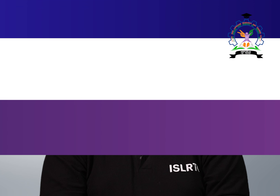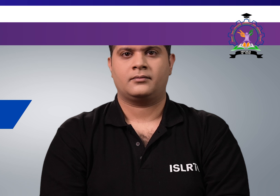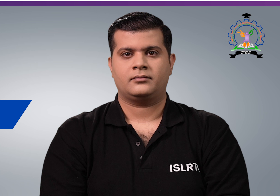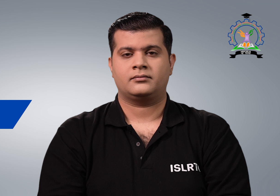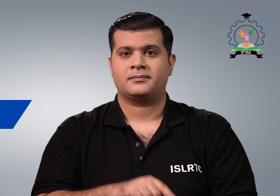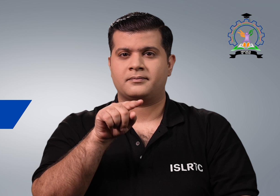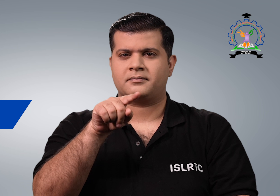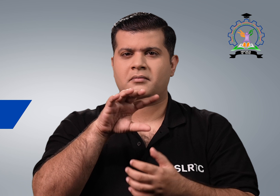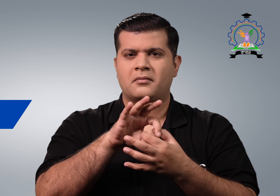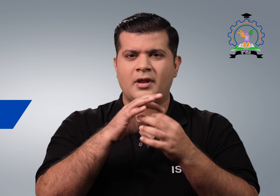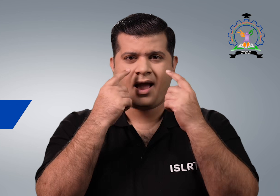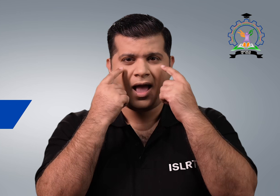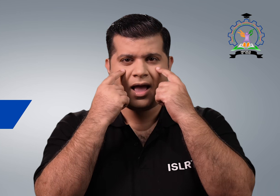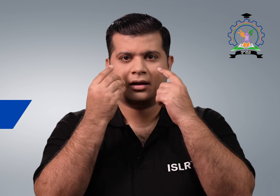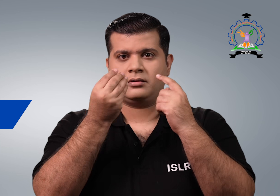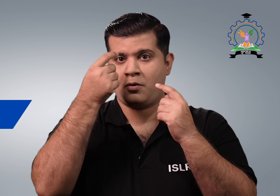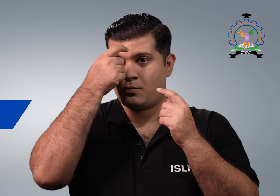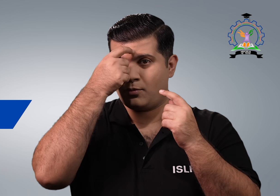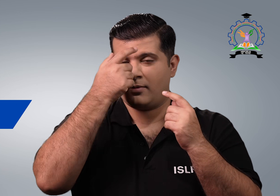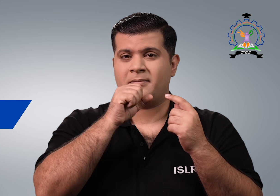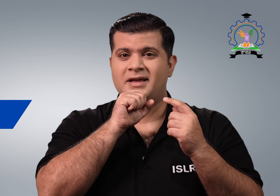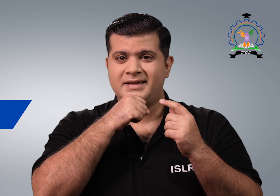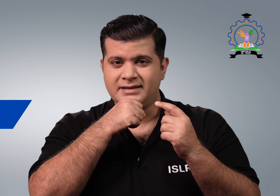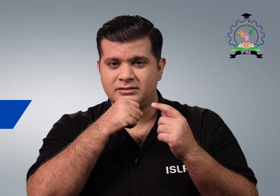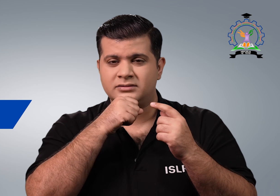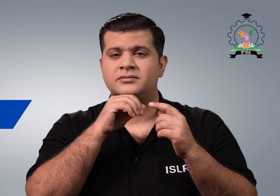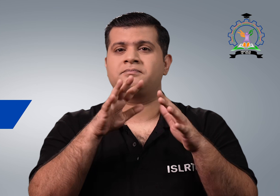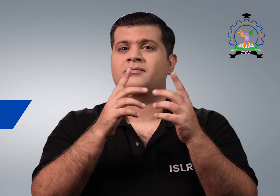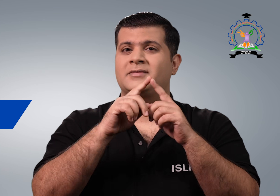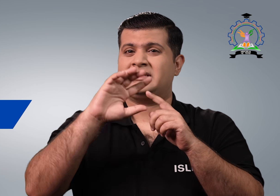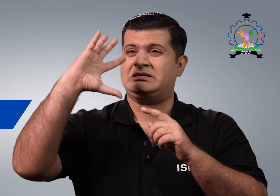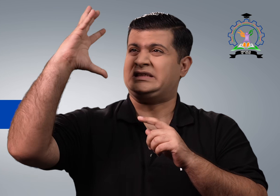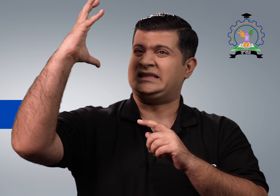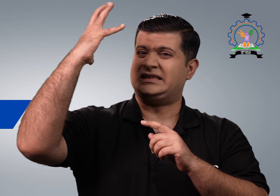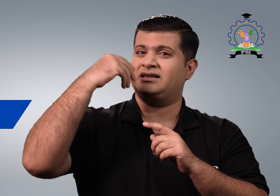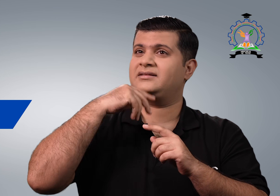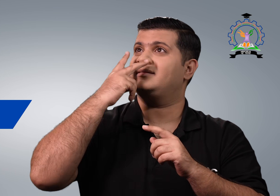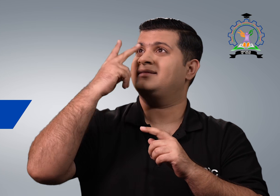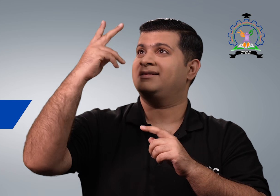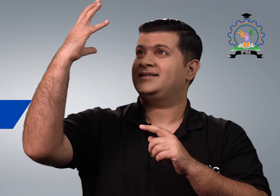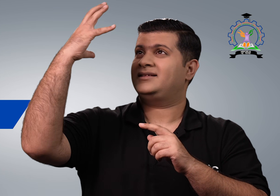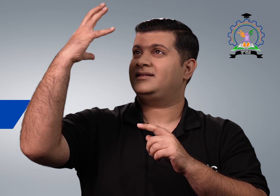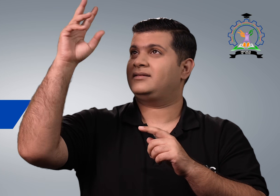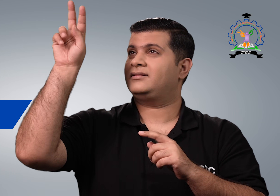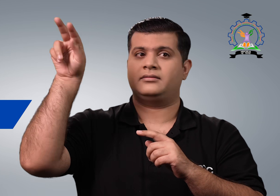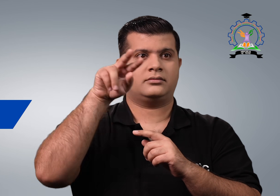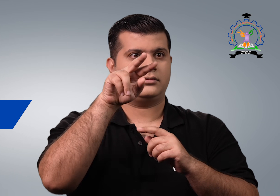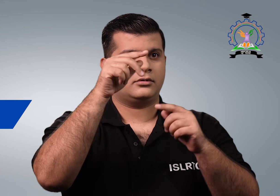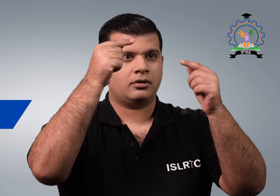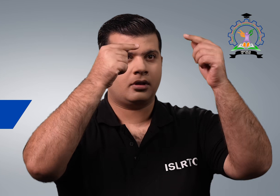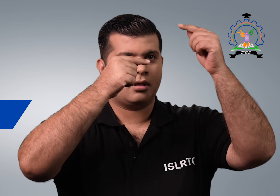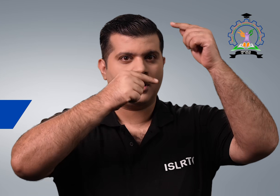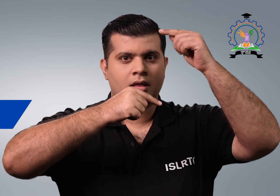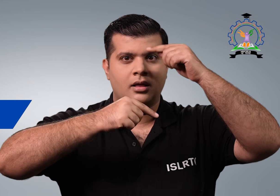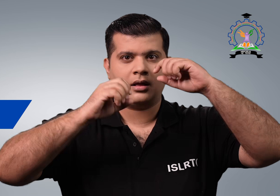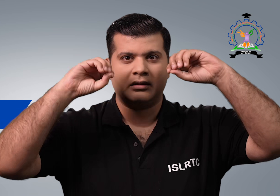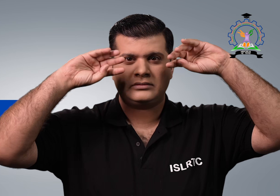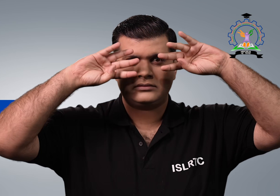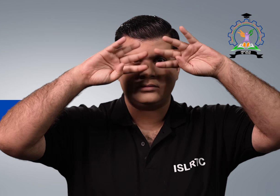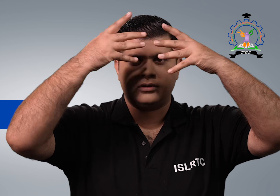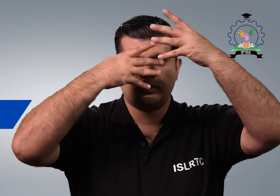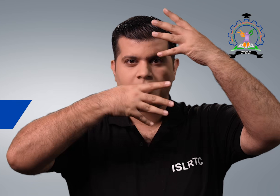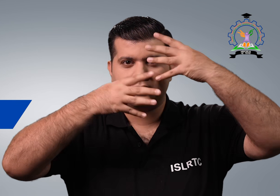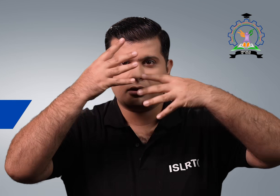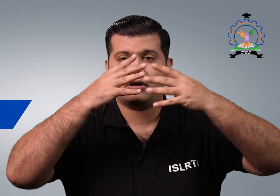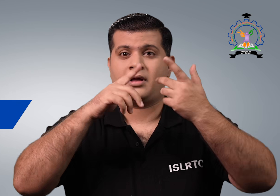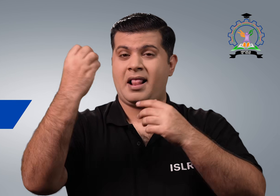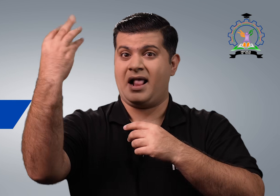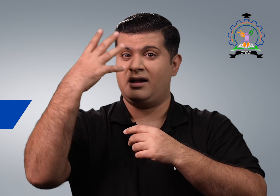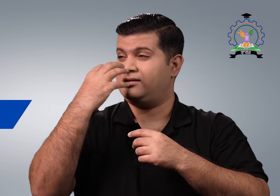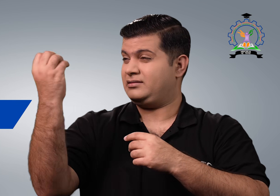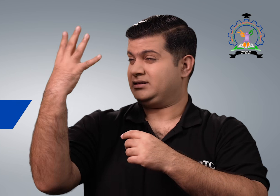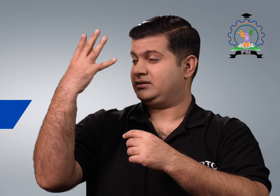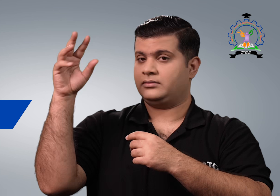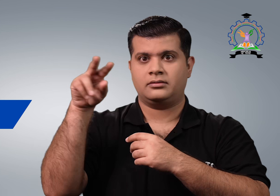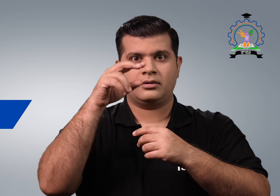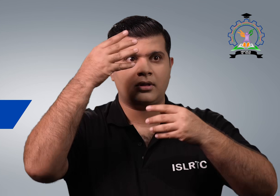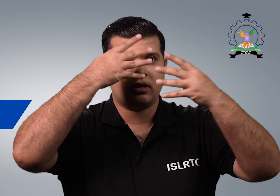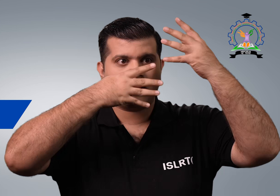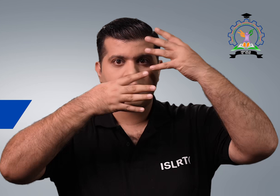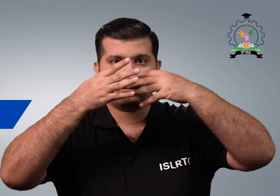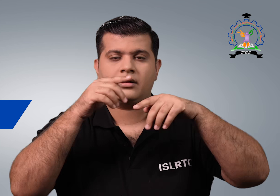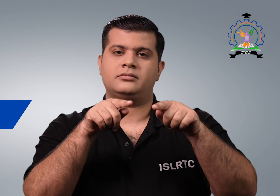Eye floaters, caused by aging or staring at the sun, and lead to black spots and blurred vision.